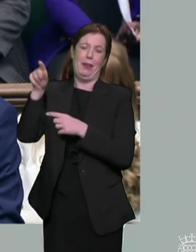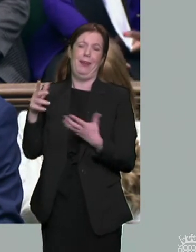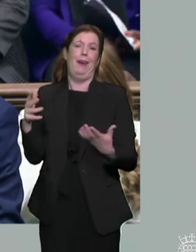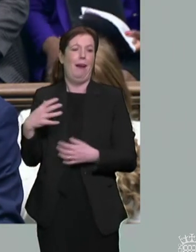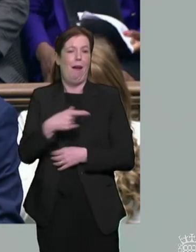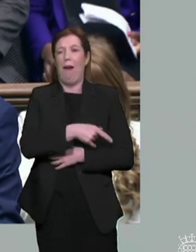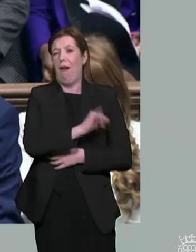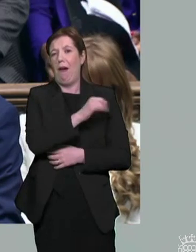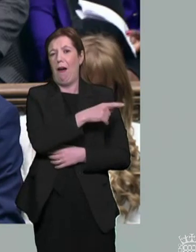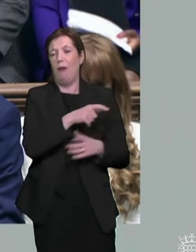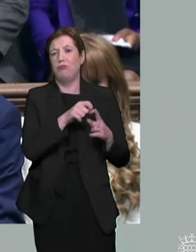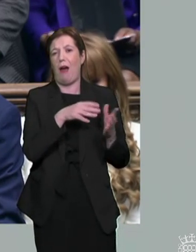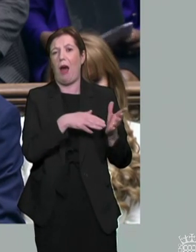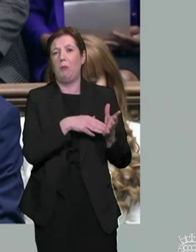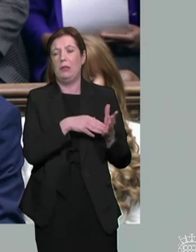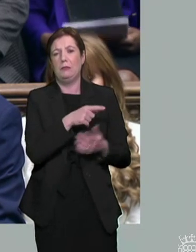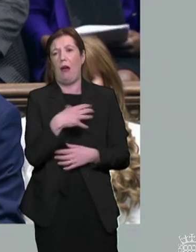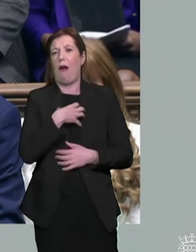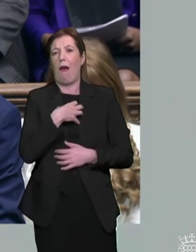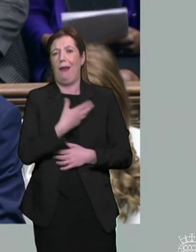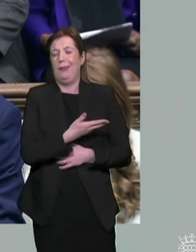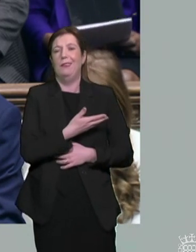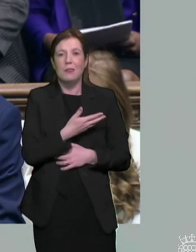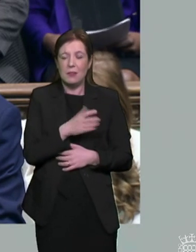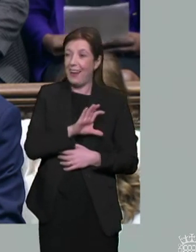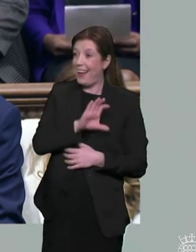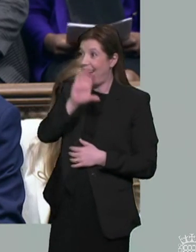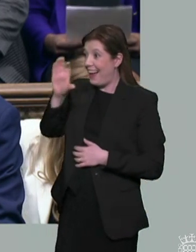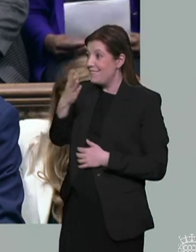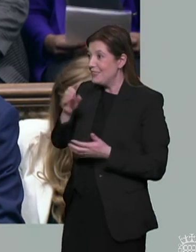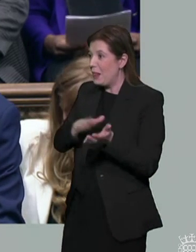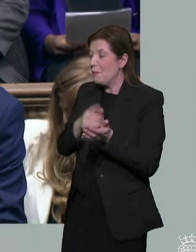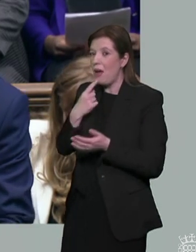The Prime Minister says how disappointed he is in them, while handing them £50 million.